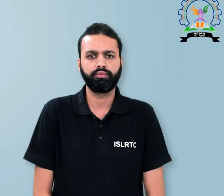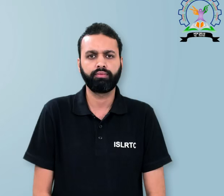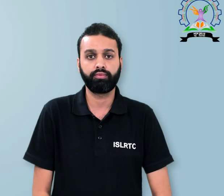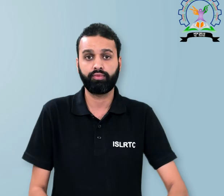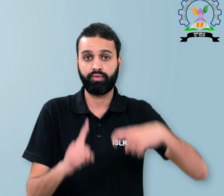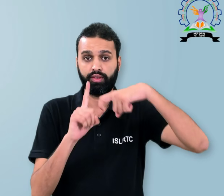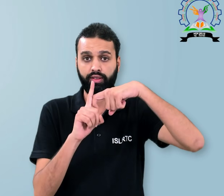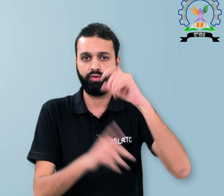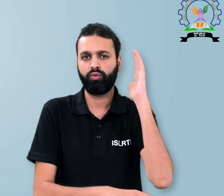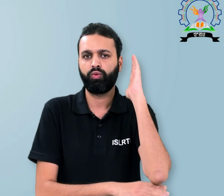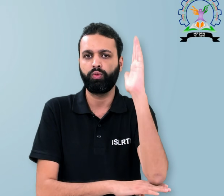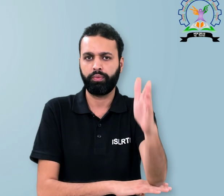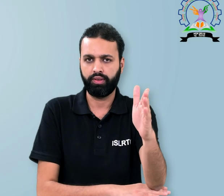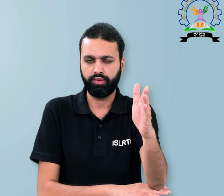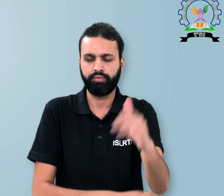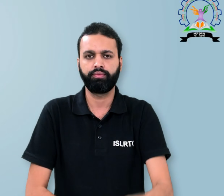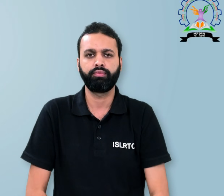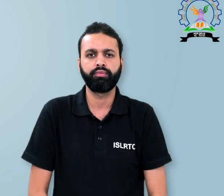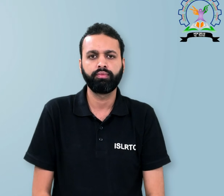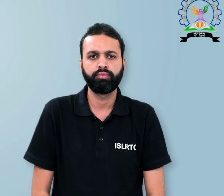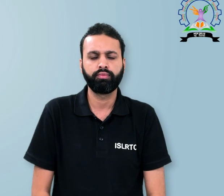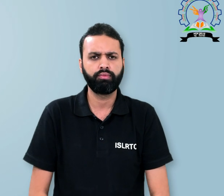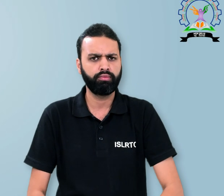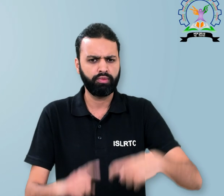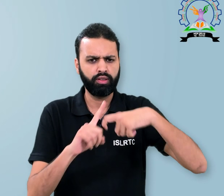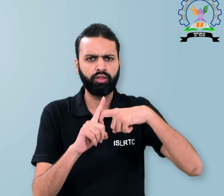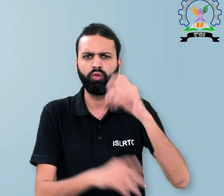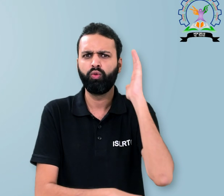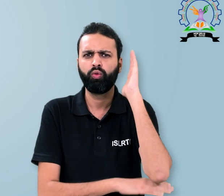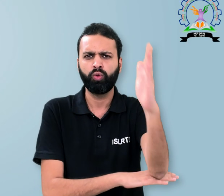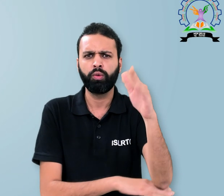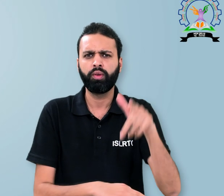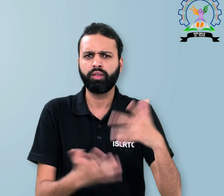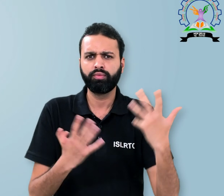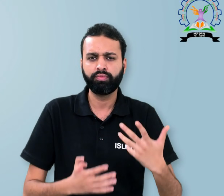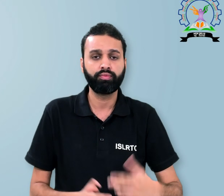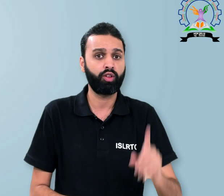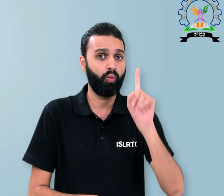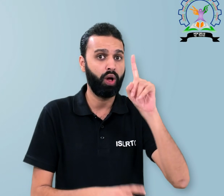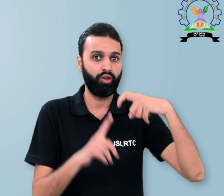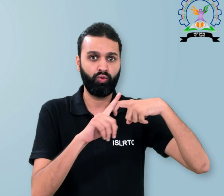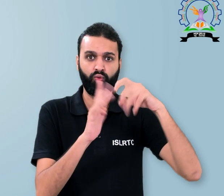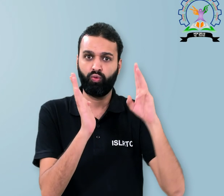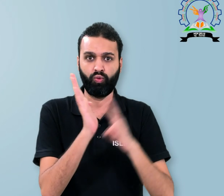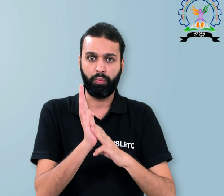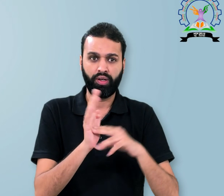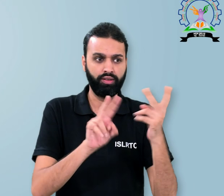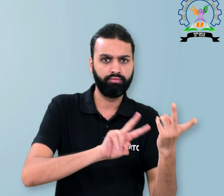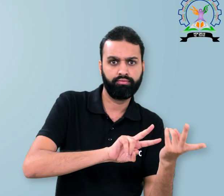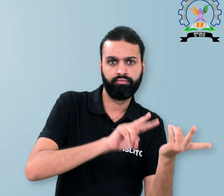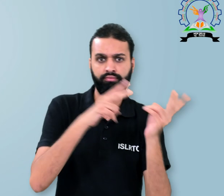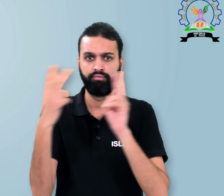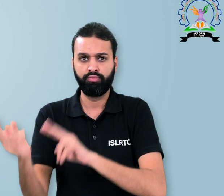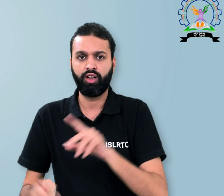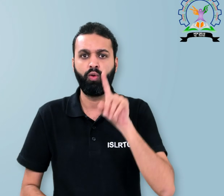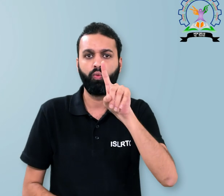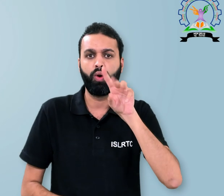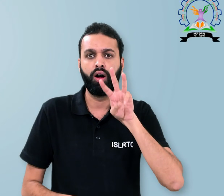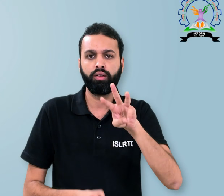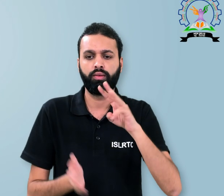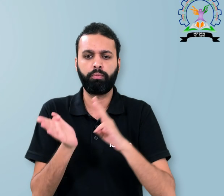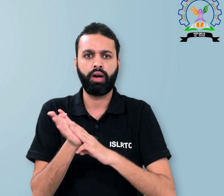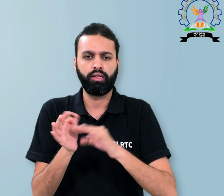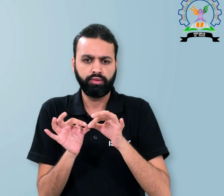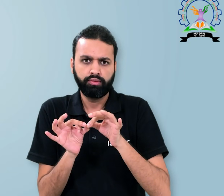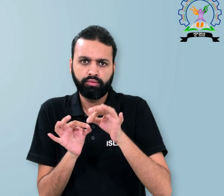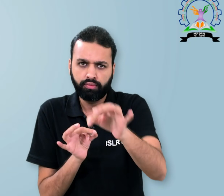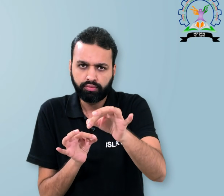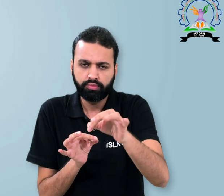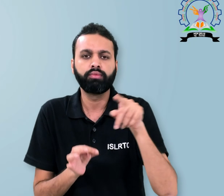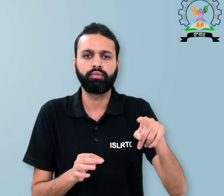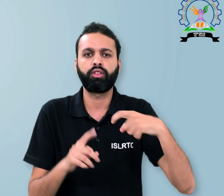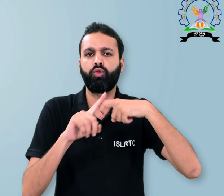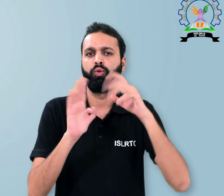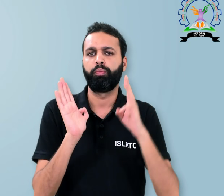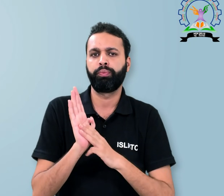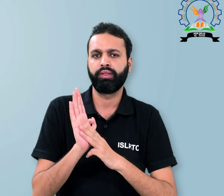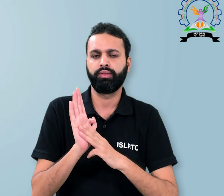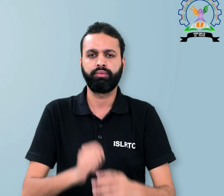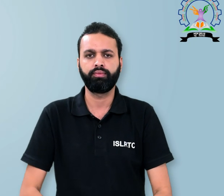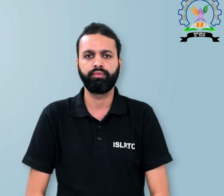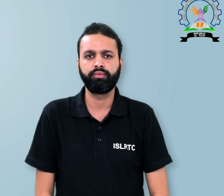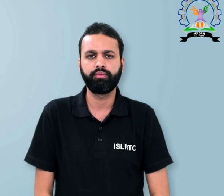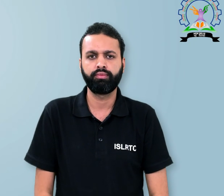Kilo- Kilo- is a prefix that denotes one thousand (1,000 or 10^3) times the base unit. Example: 1 kilometer (km) = 1,000 meters (m).